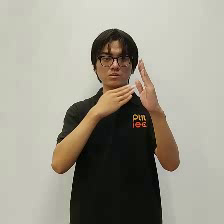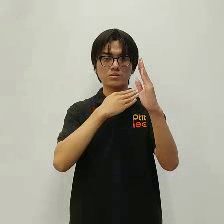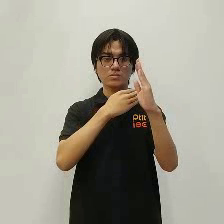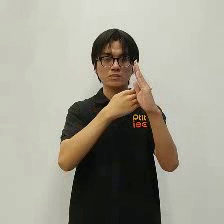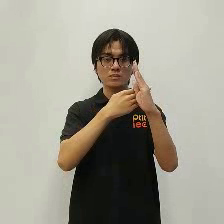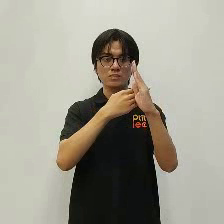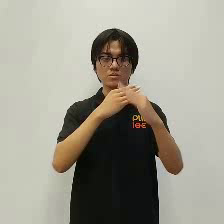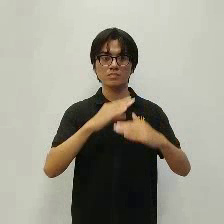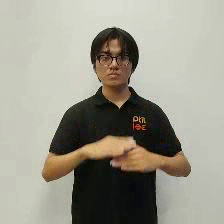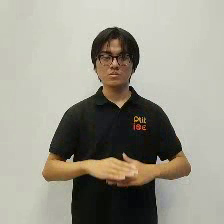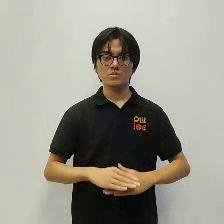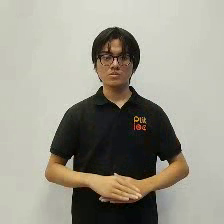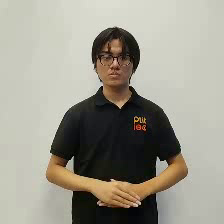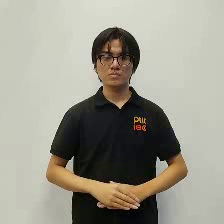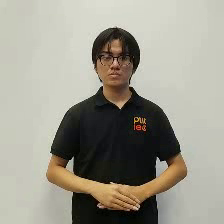Trường học